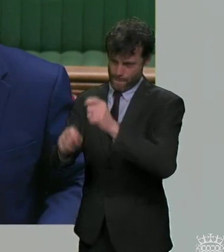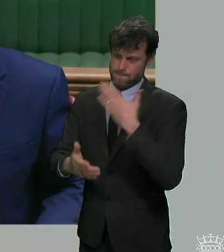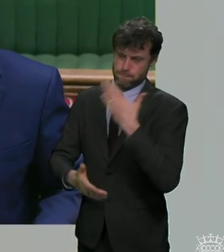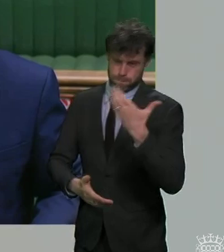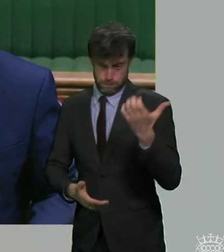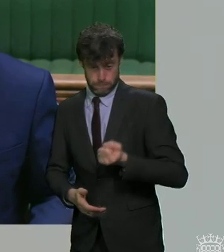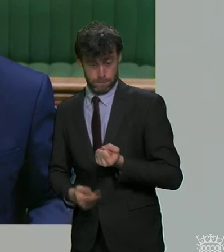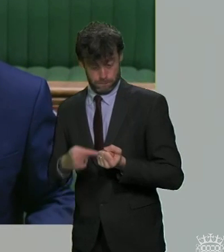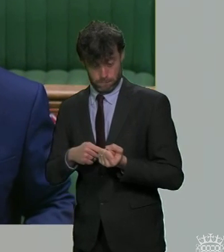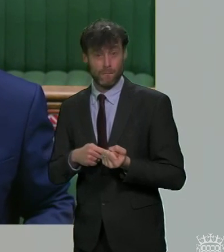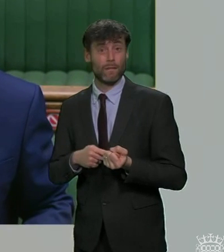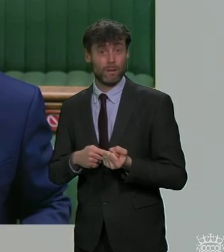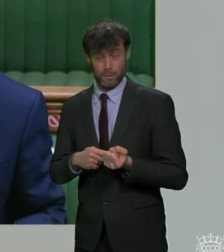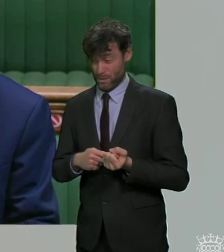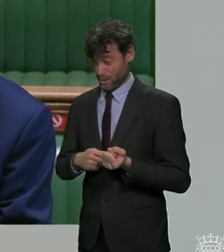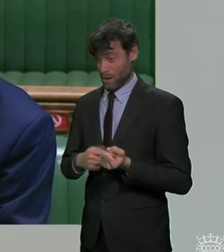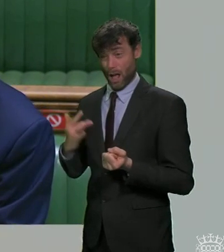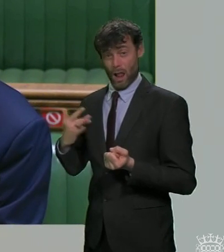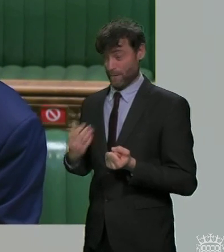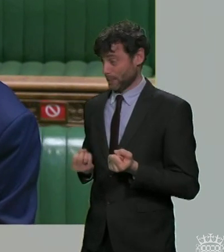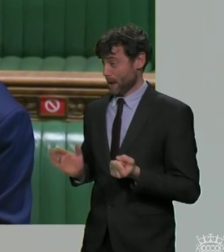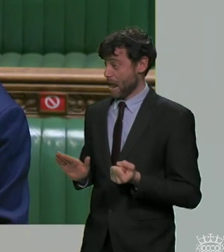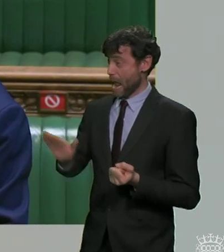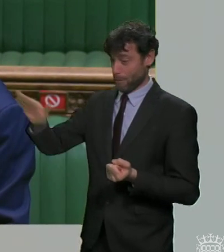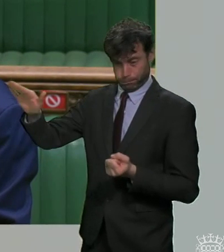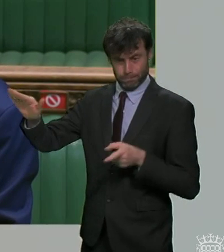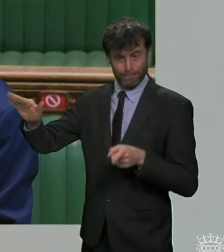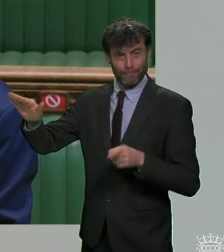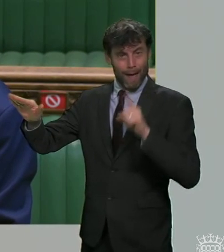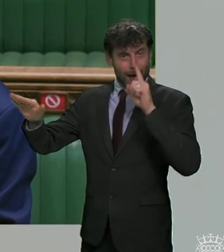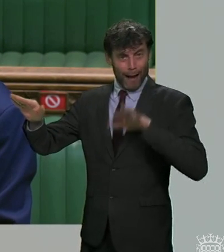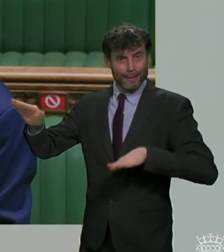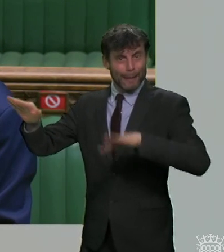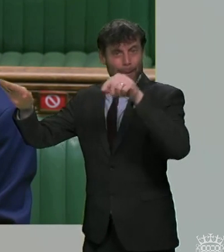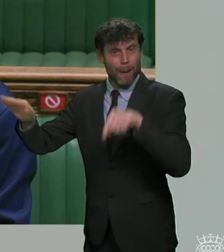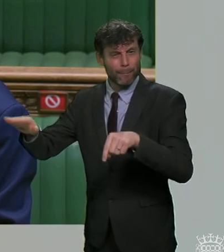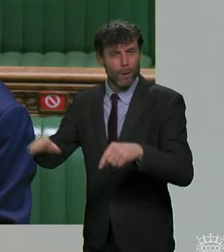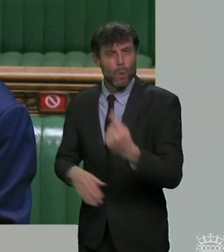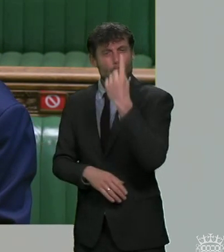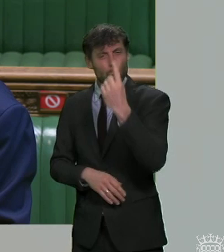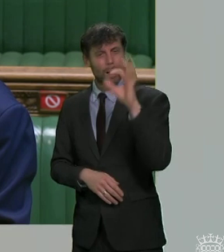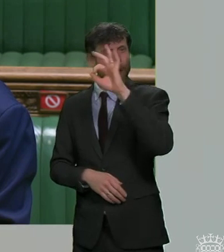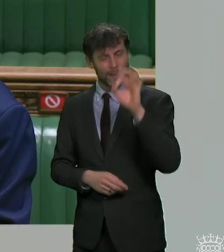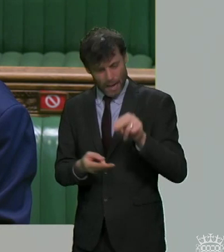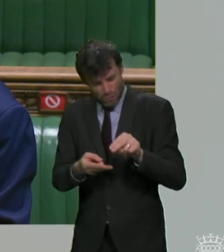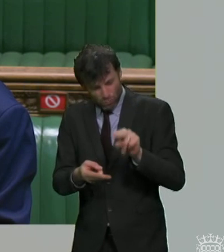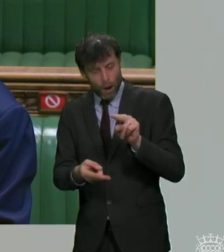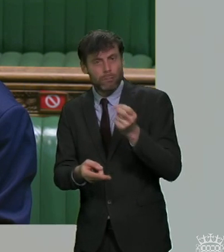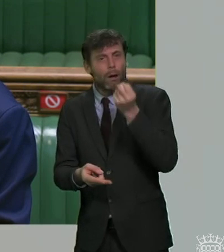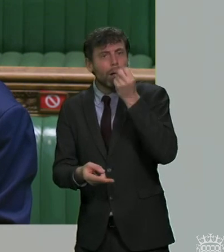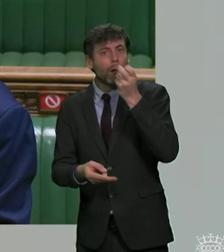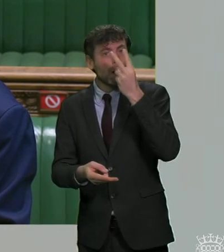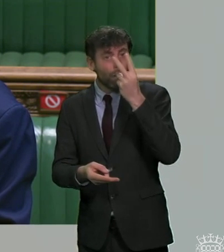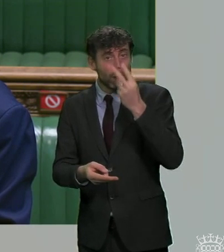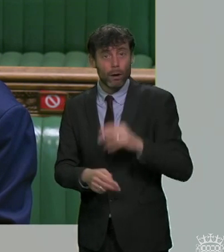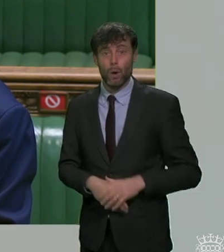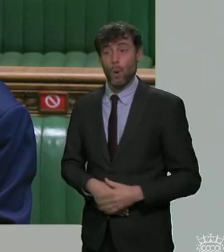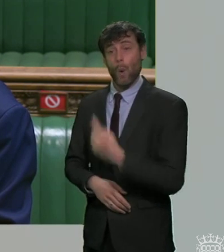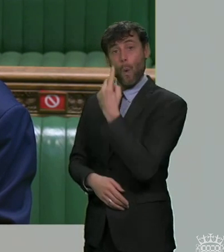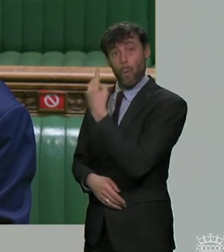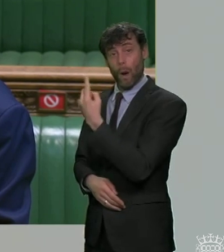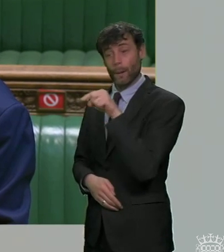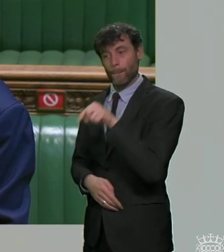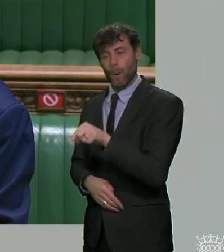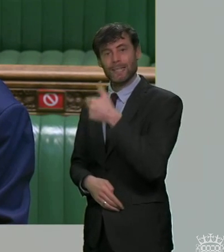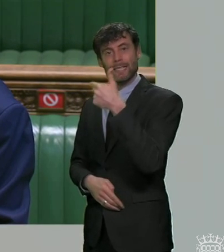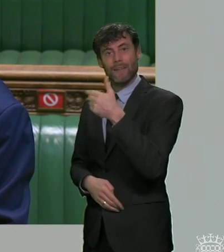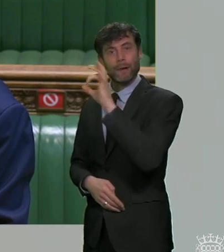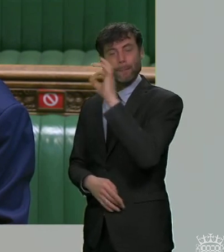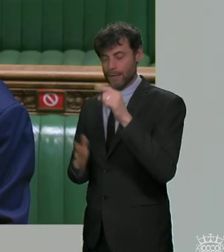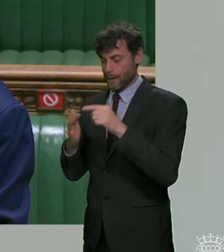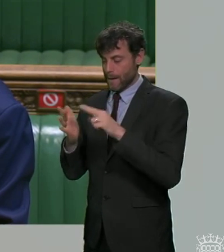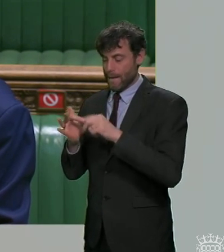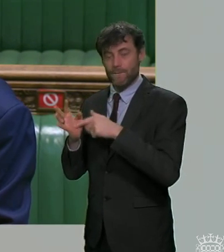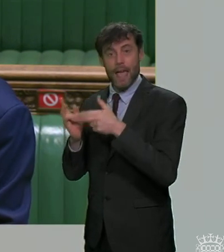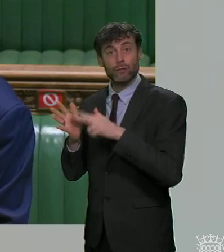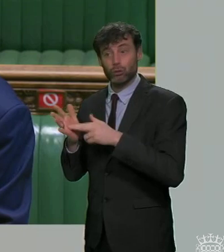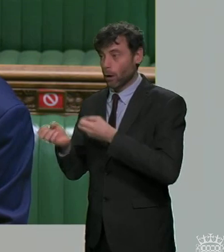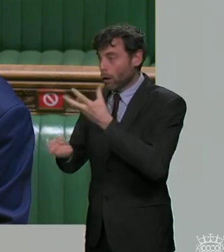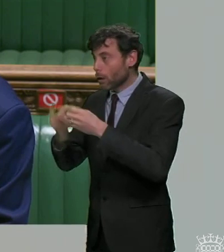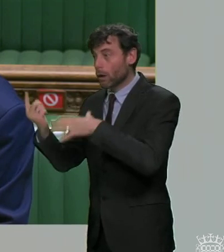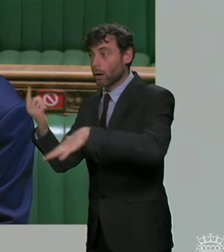“Not true”, he says. Prime Minister, a 1% rise versus a 1.7% inflation rise is a real-terms cut.